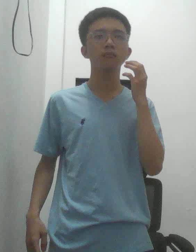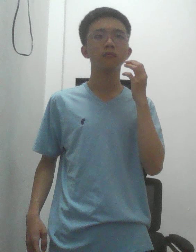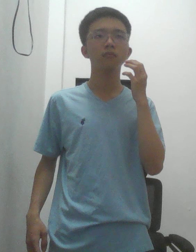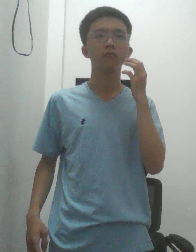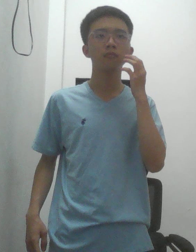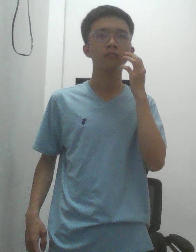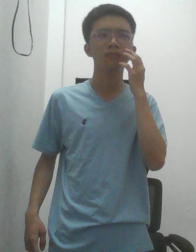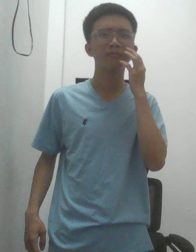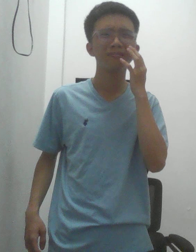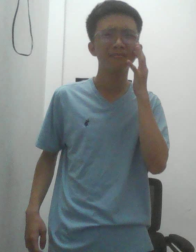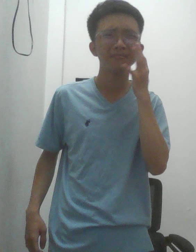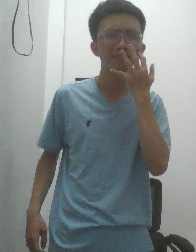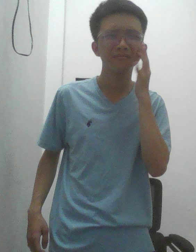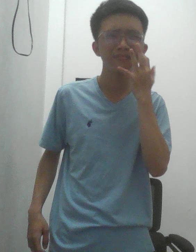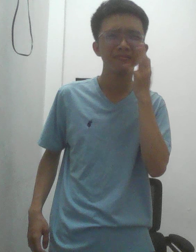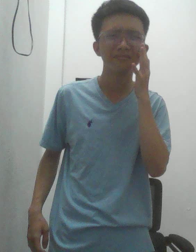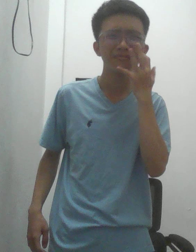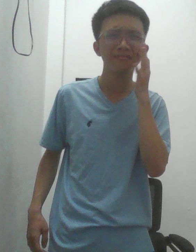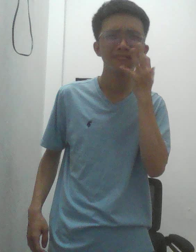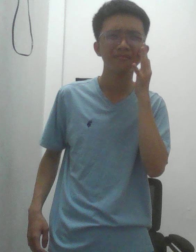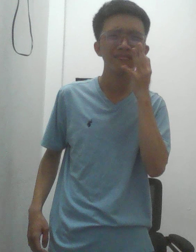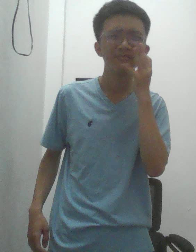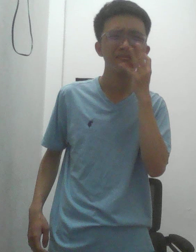kinh tom